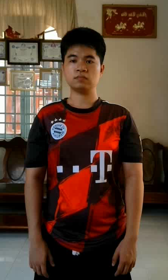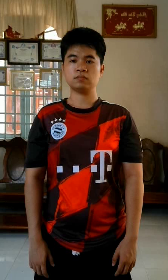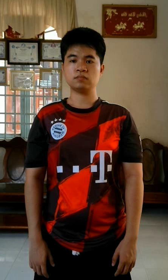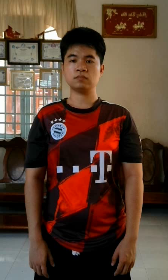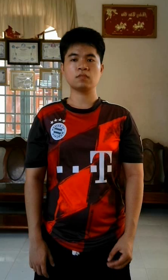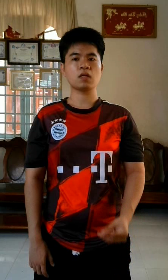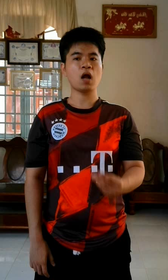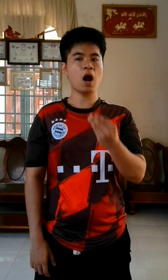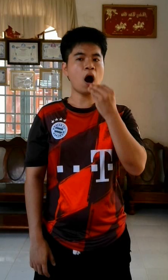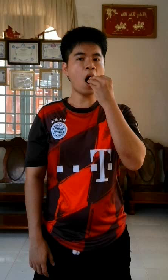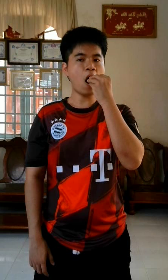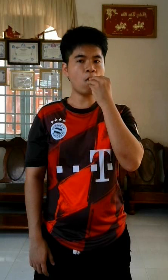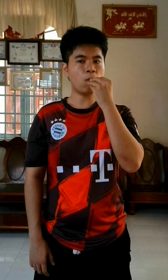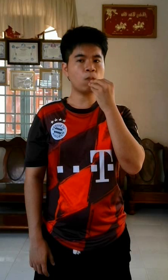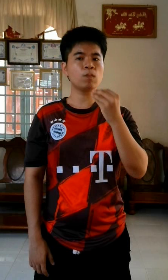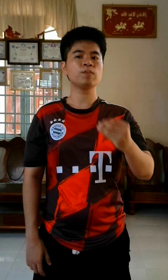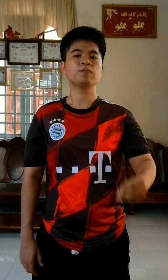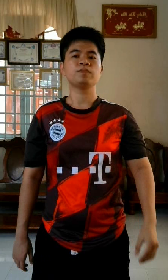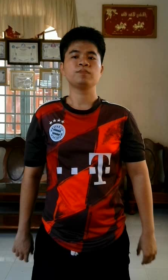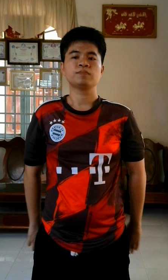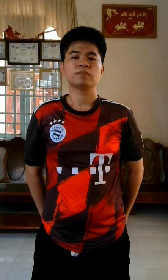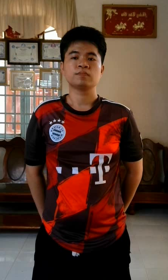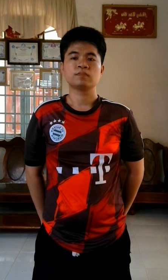an